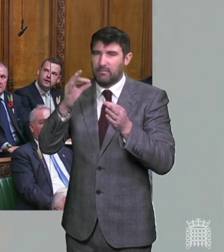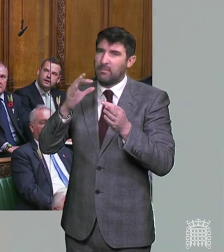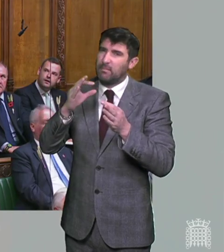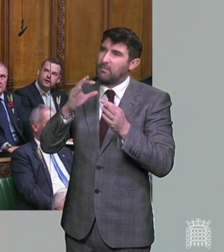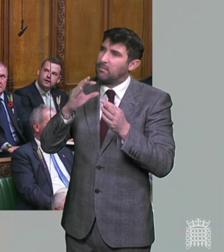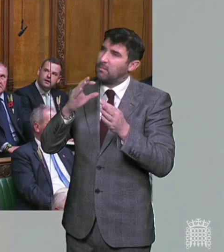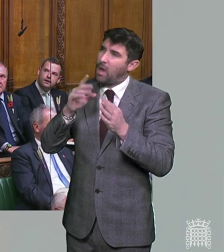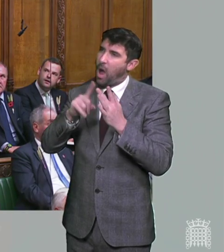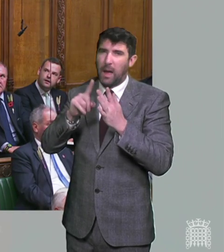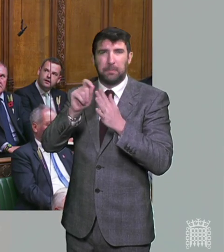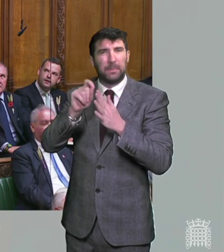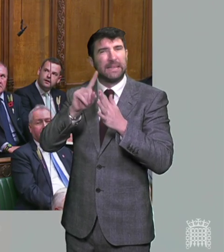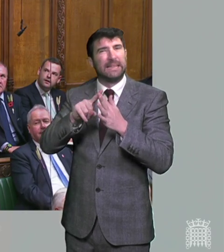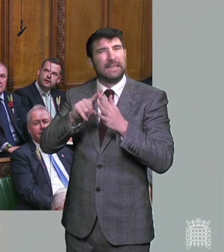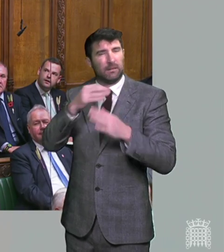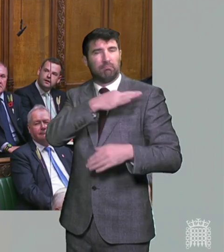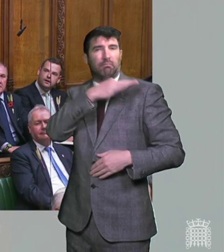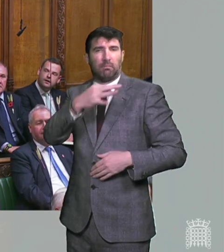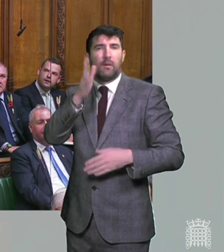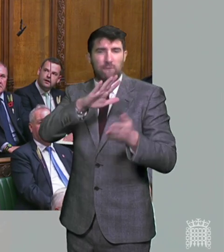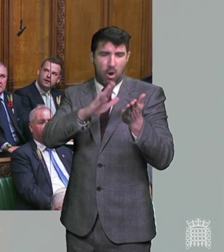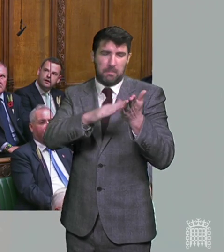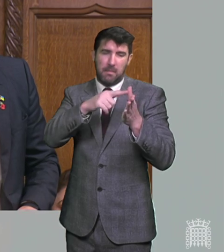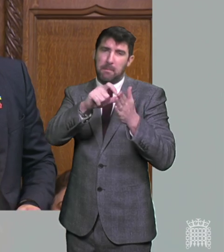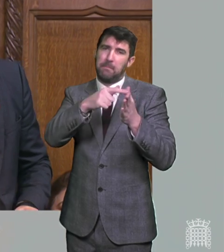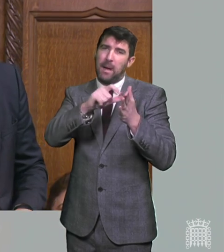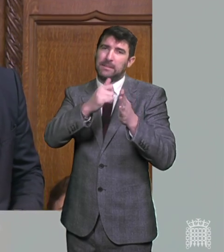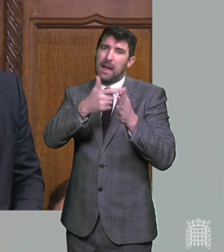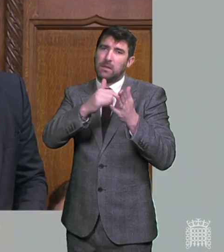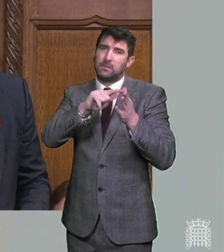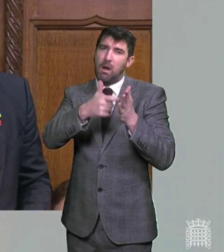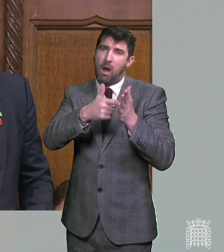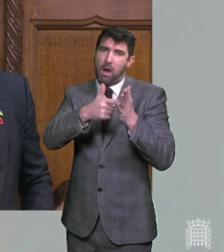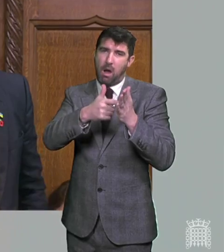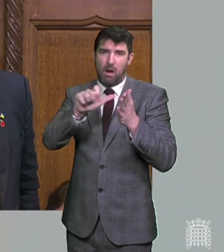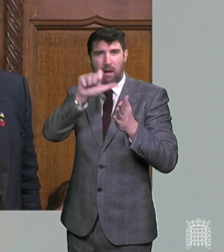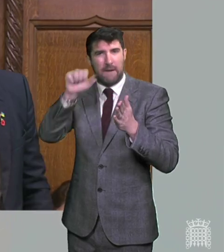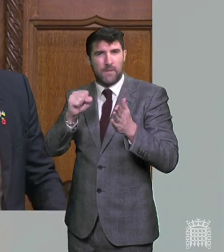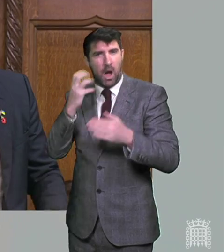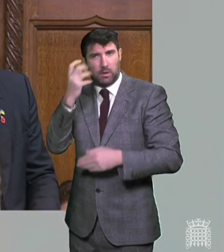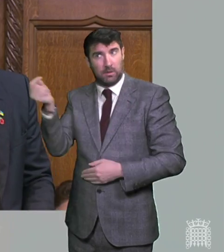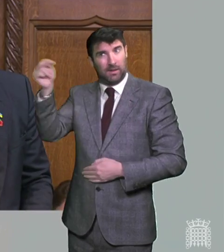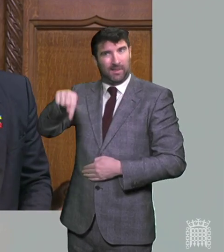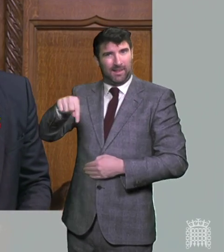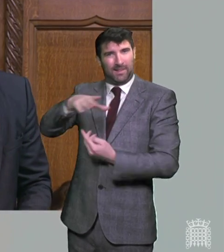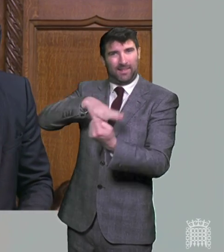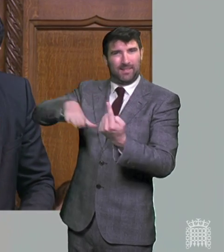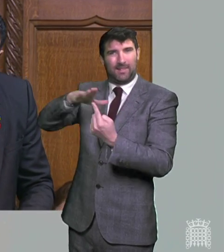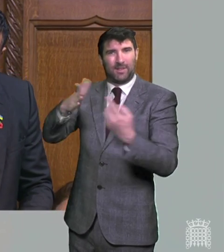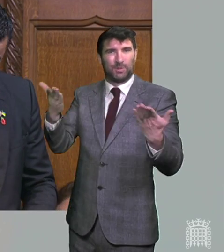More locally, I am delighted that next year Openreach will roll out ultrafast broadband in Wigginton, in my constituency.